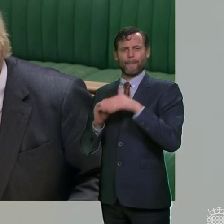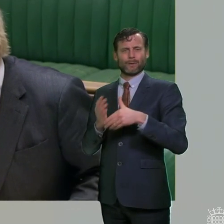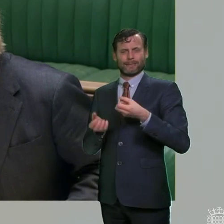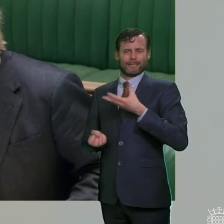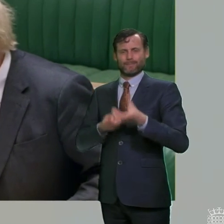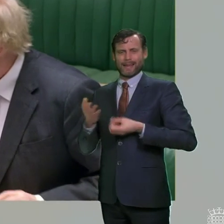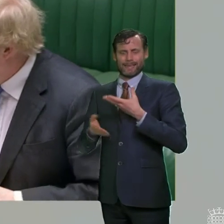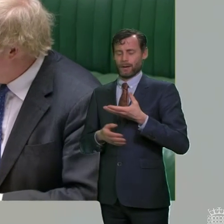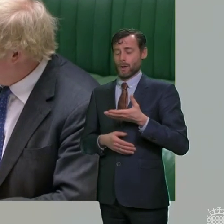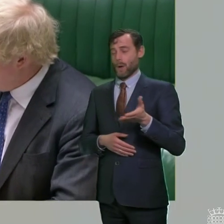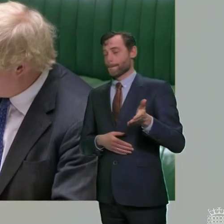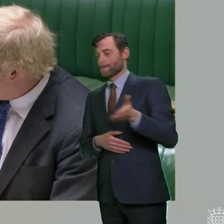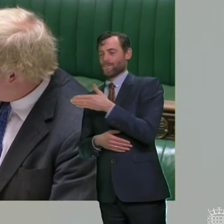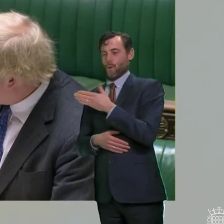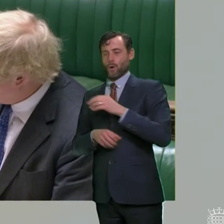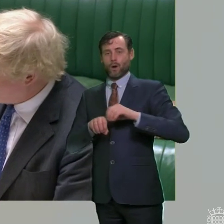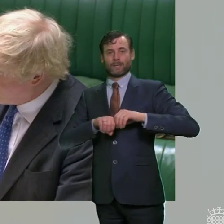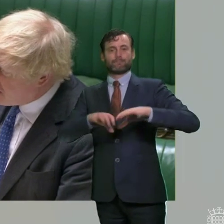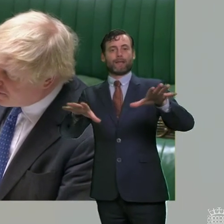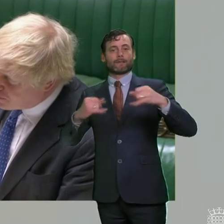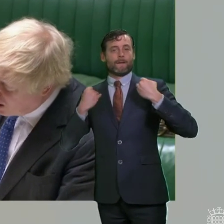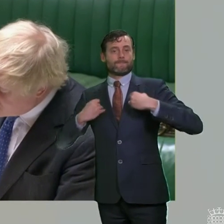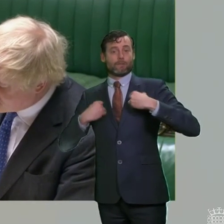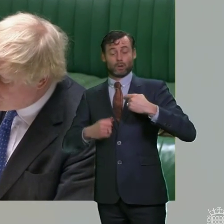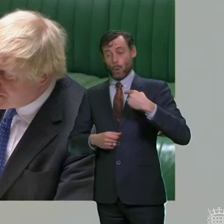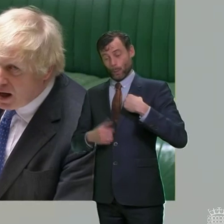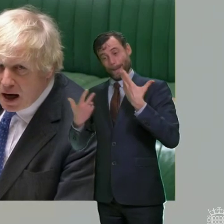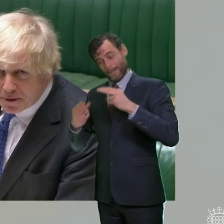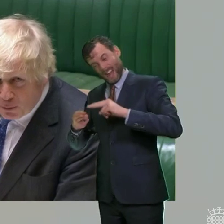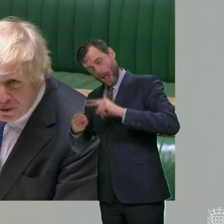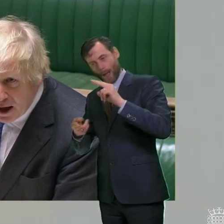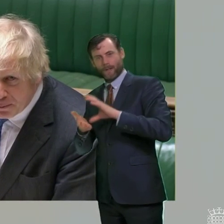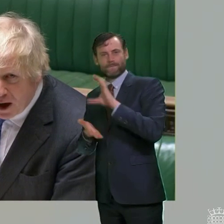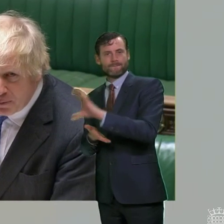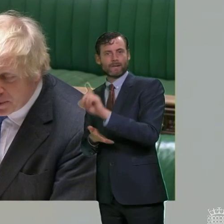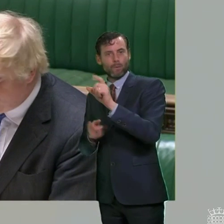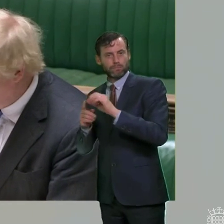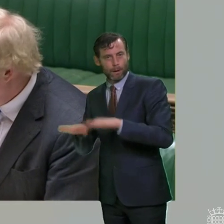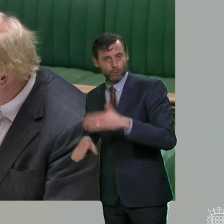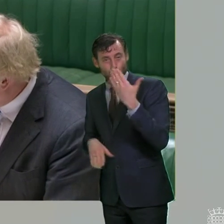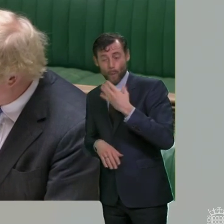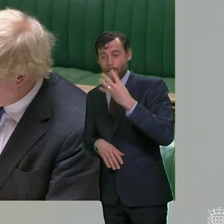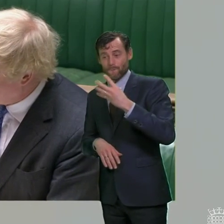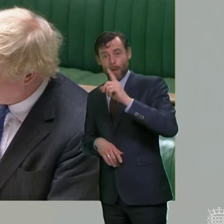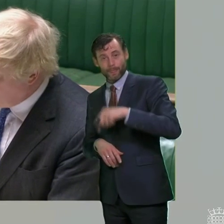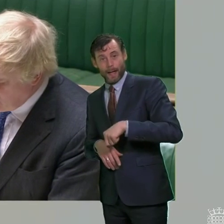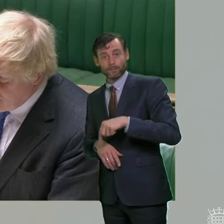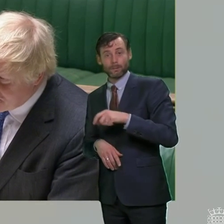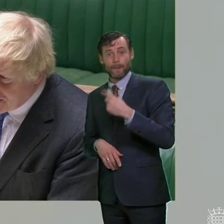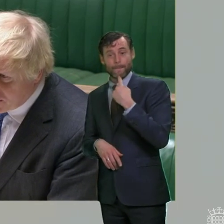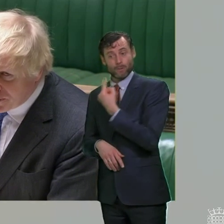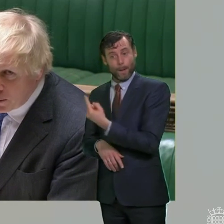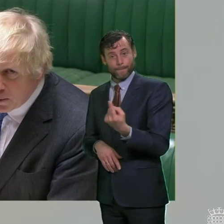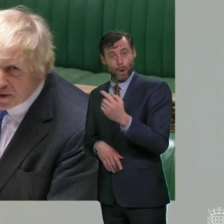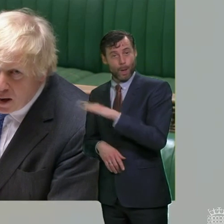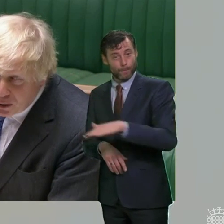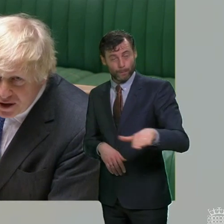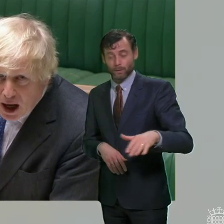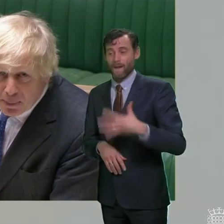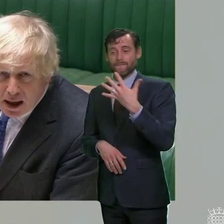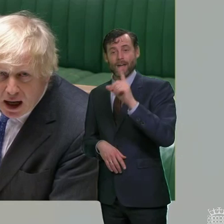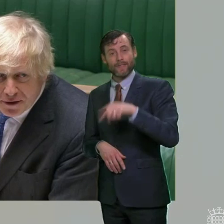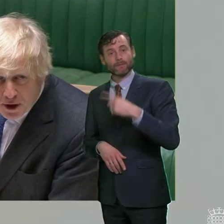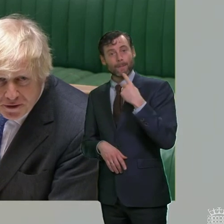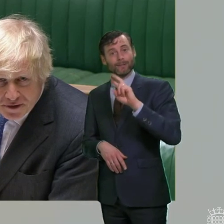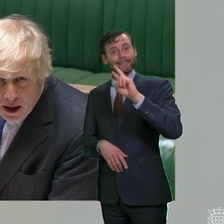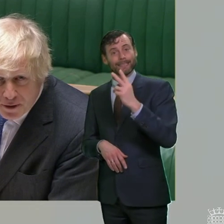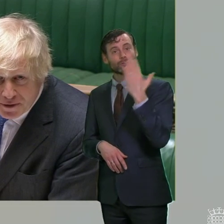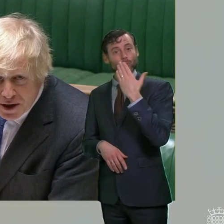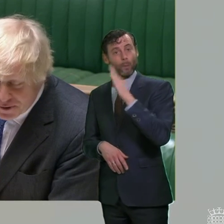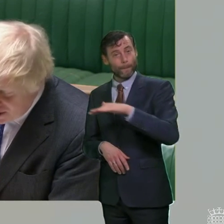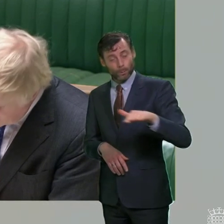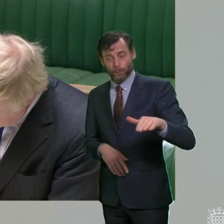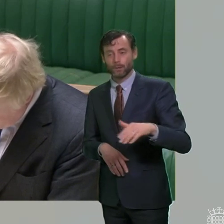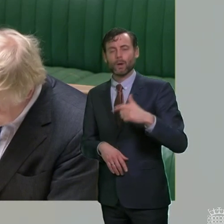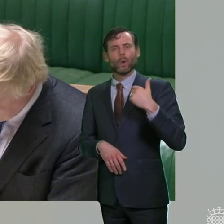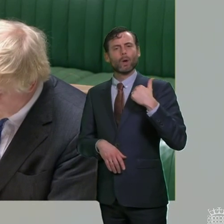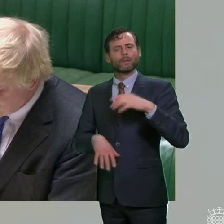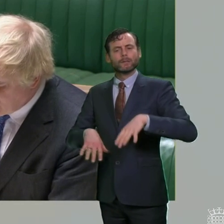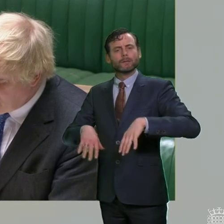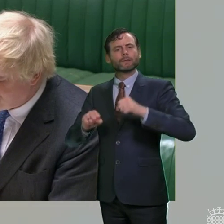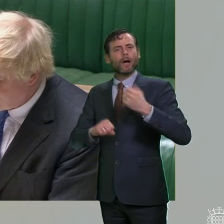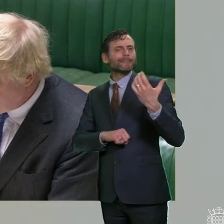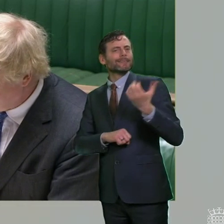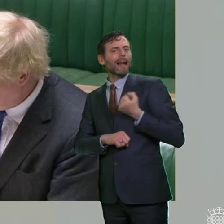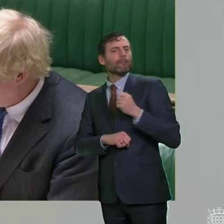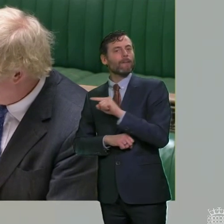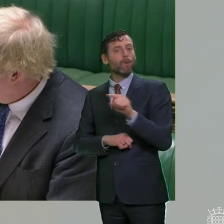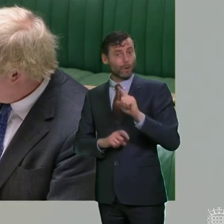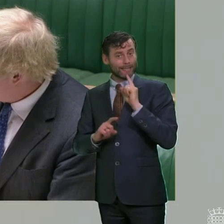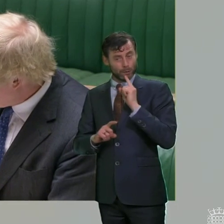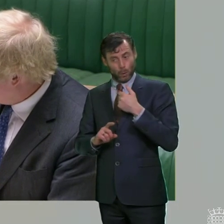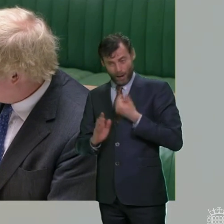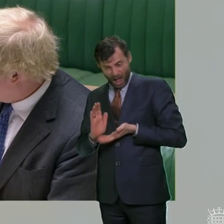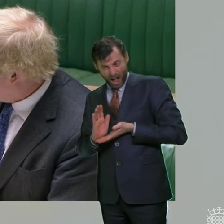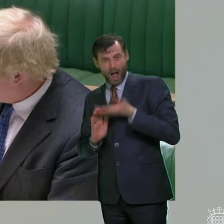Even before the pandemic we were increasing funding for primary schools—up to £4,000 per pupil, and £5,000 for secondary school pupils—and putting up starting salaries for teachers across the board to £30,000.